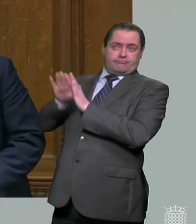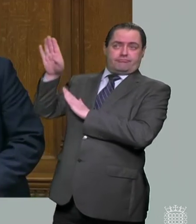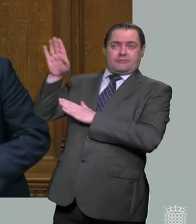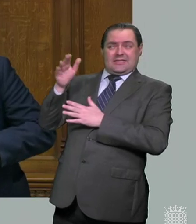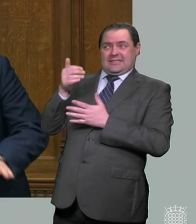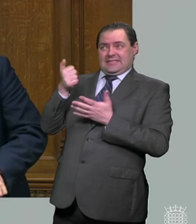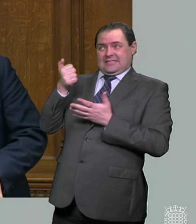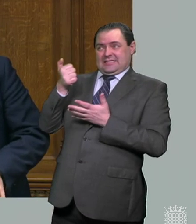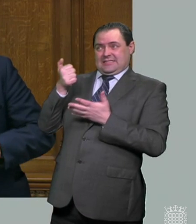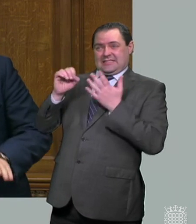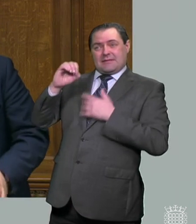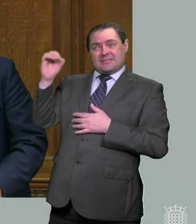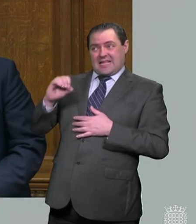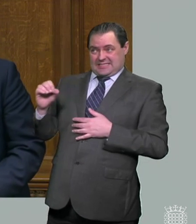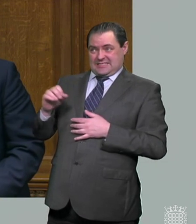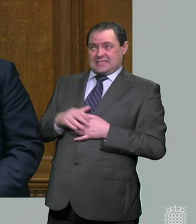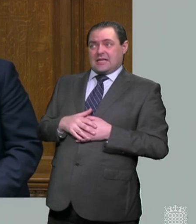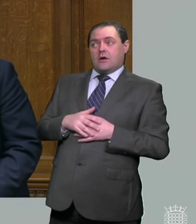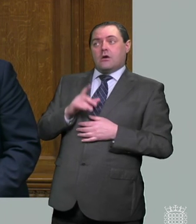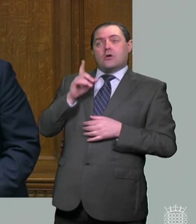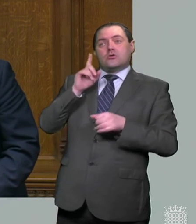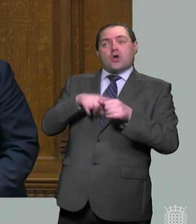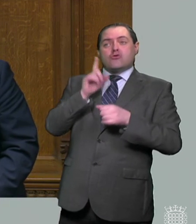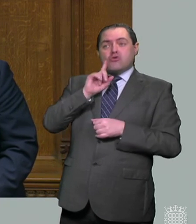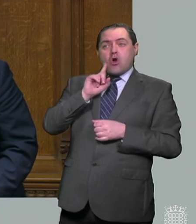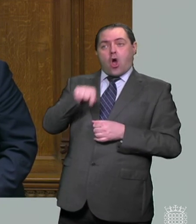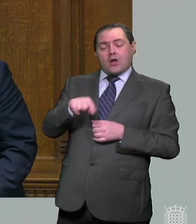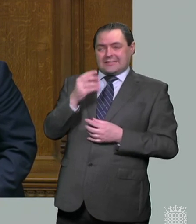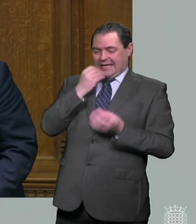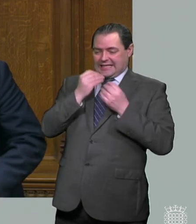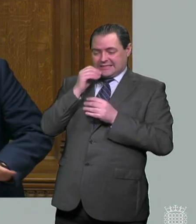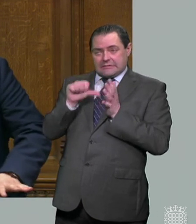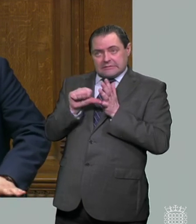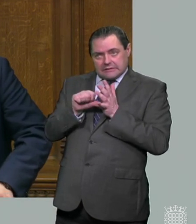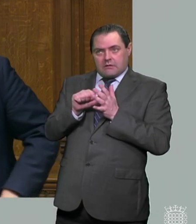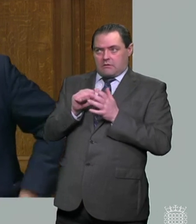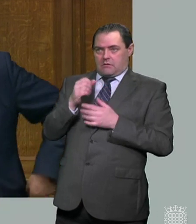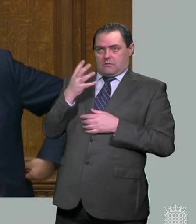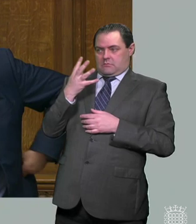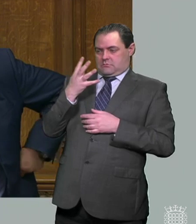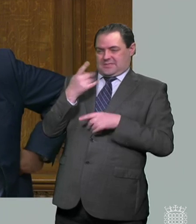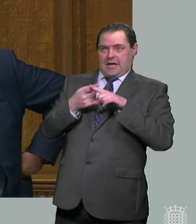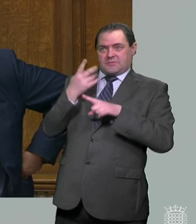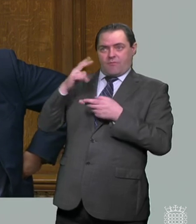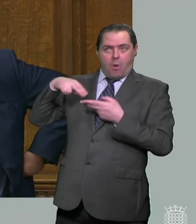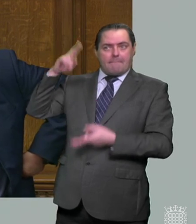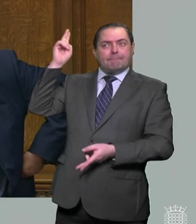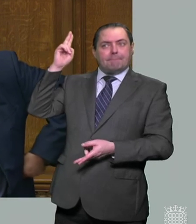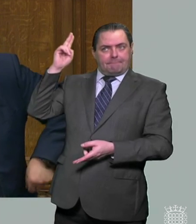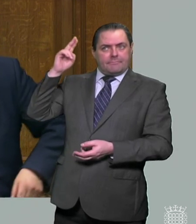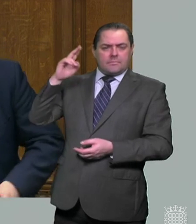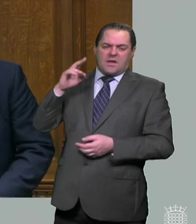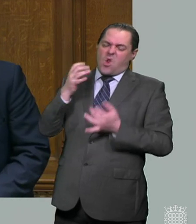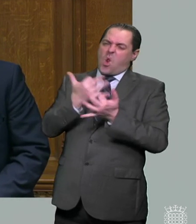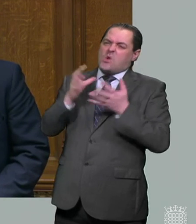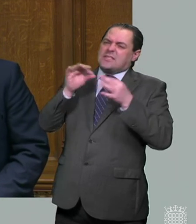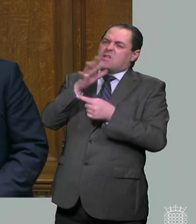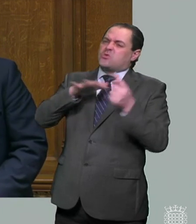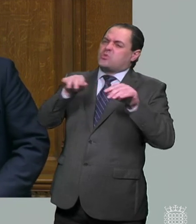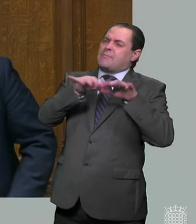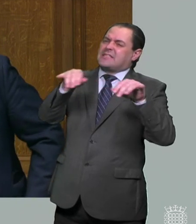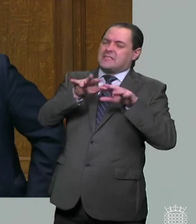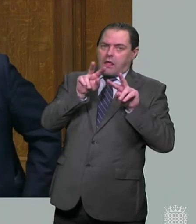Eating disorders among young girls have gone up by 400% since lockdown, and we know that social media companies play a huge part in that.